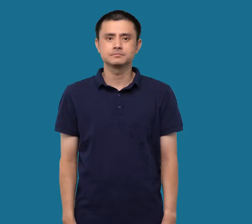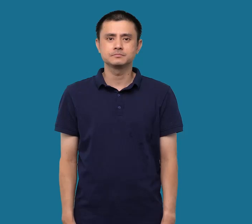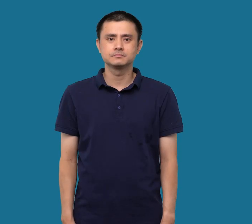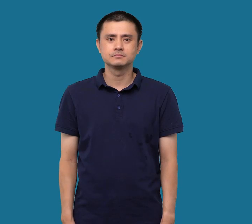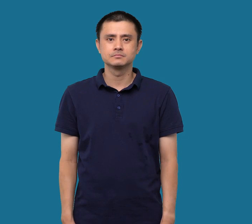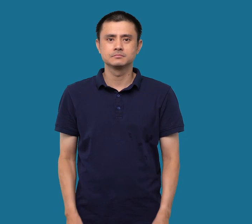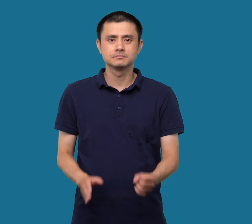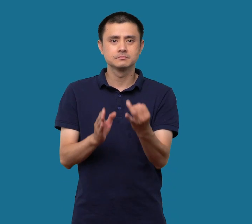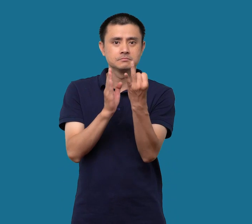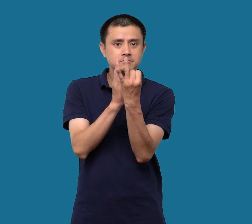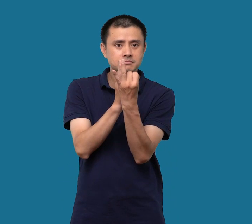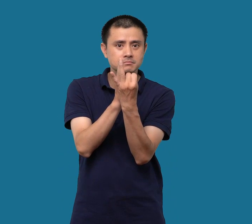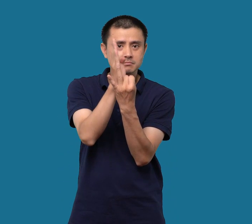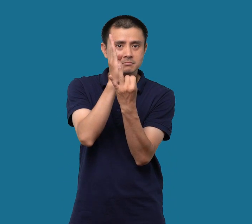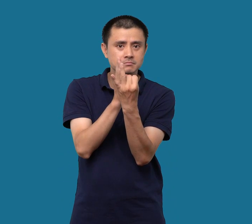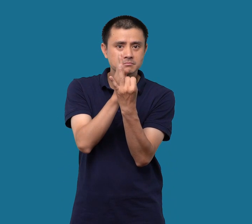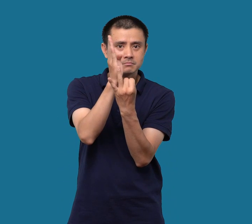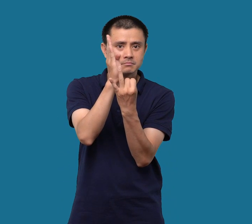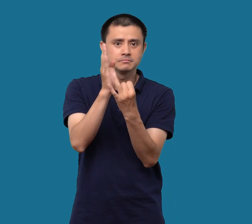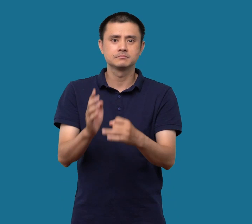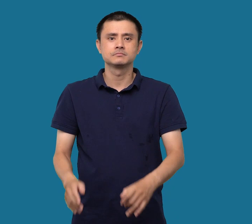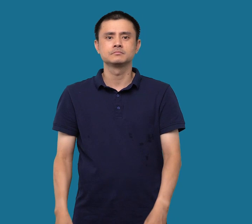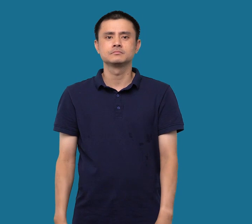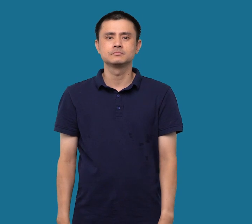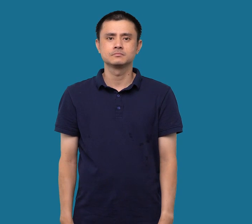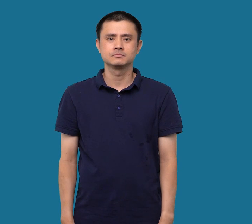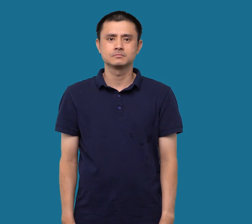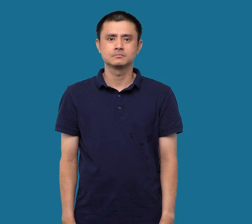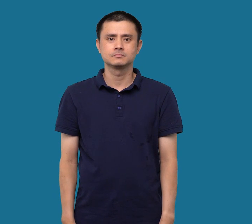hàng chục